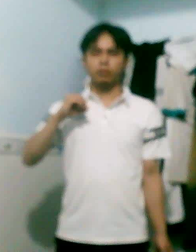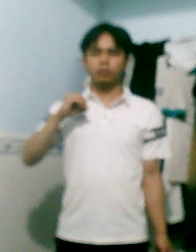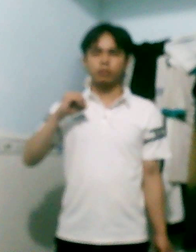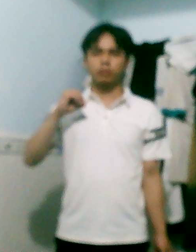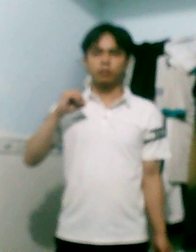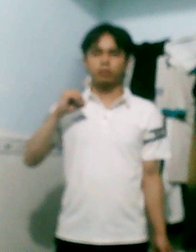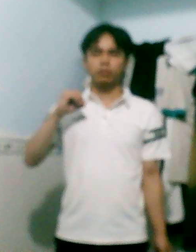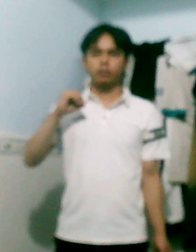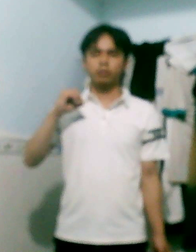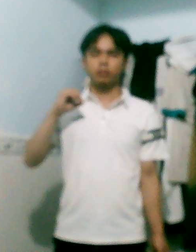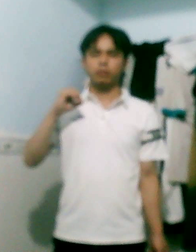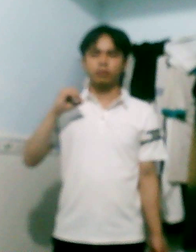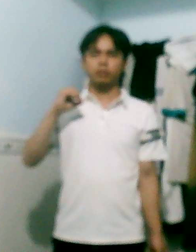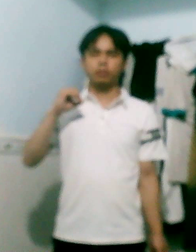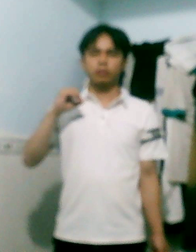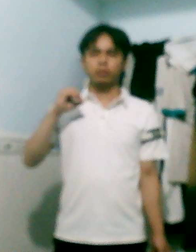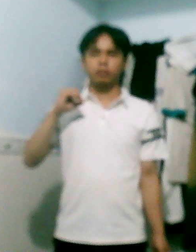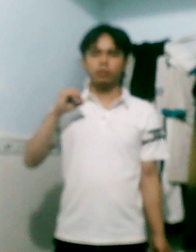o